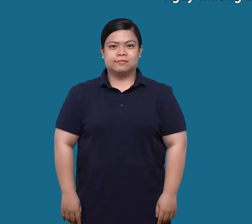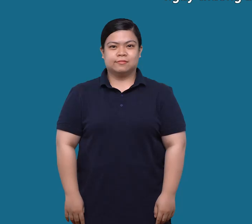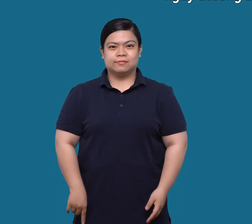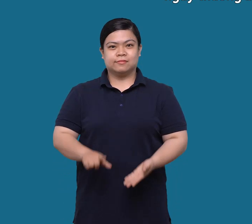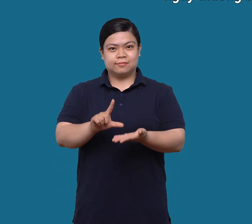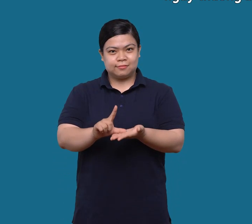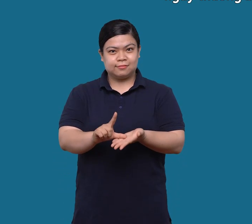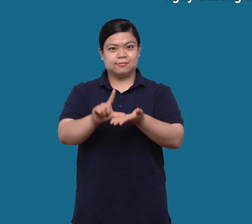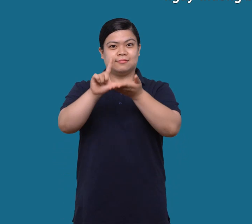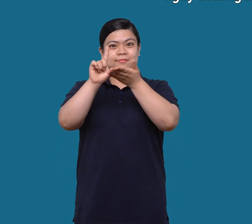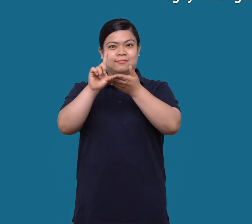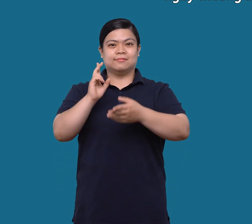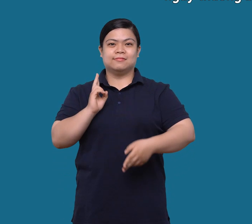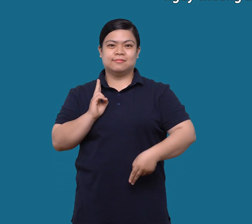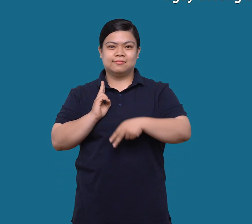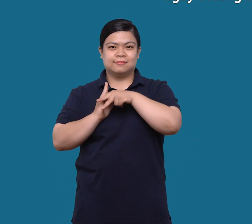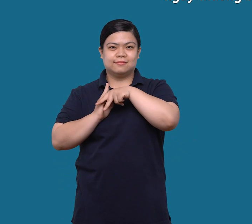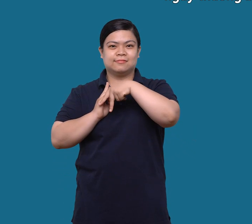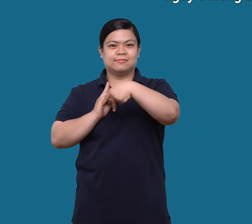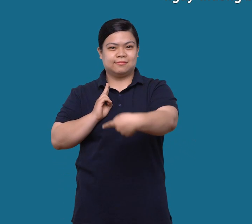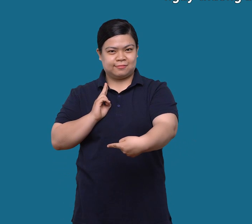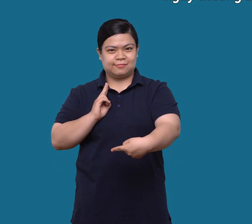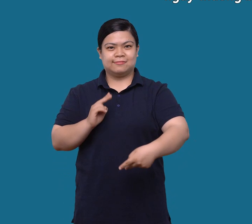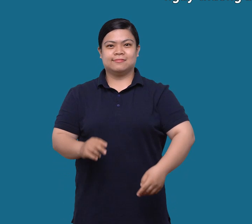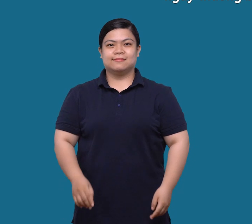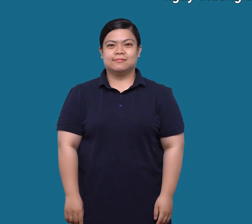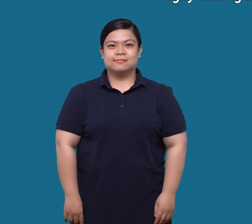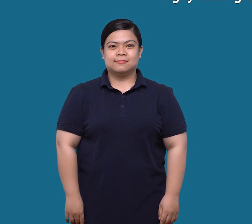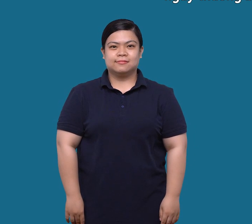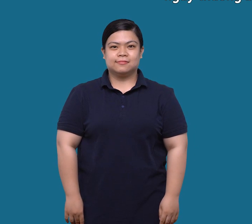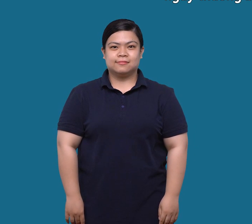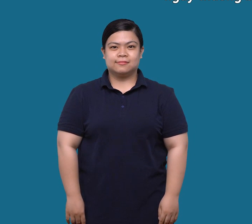ngày thương bình liệt sĩ 27/7